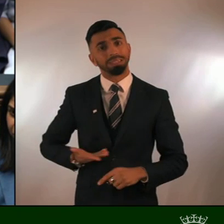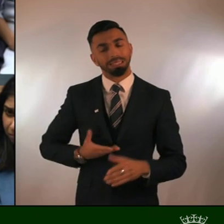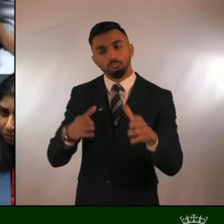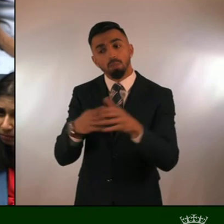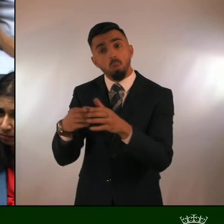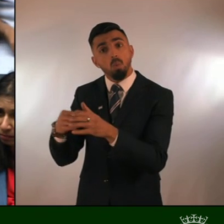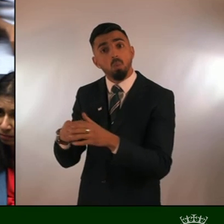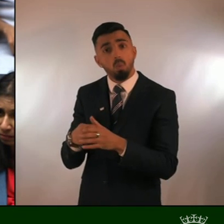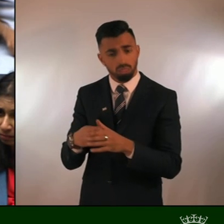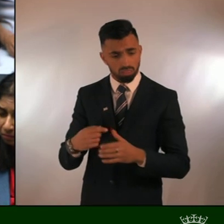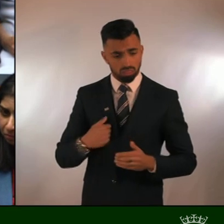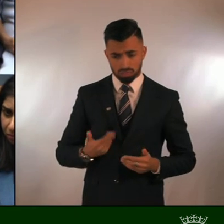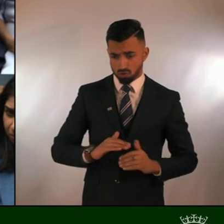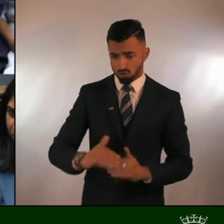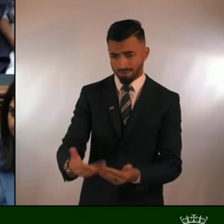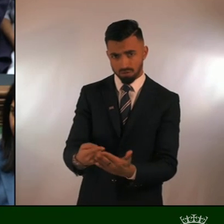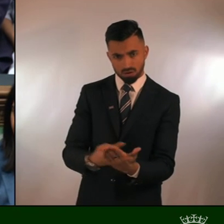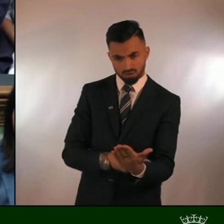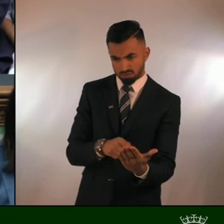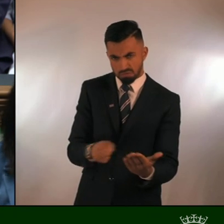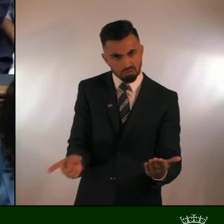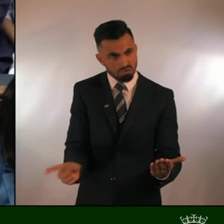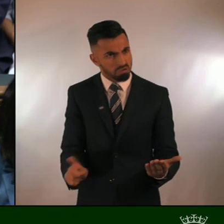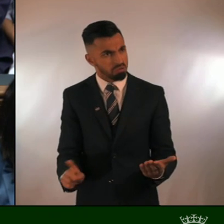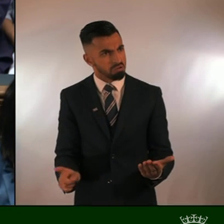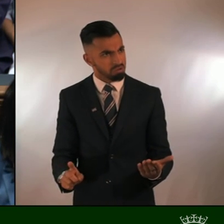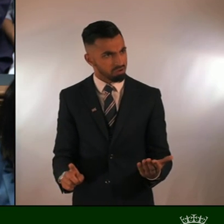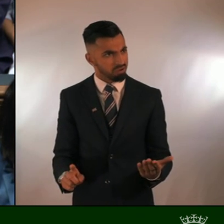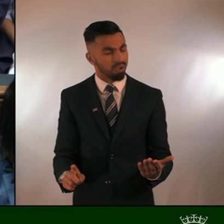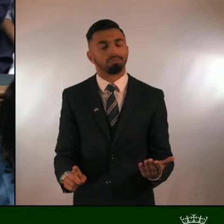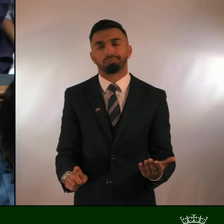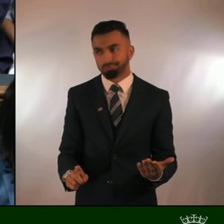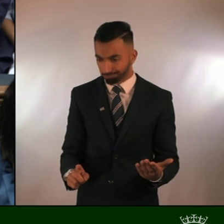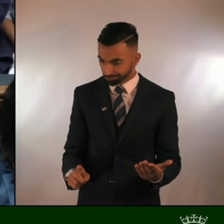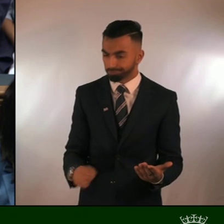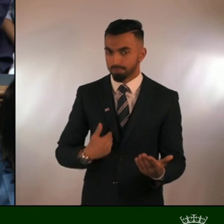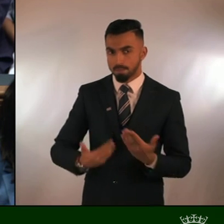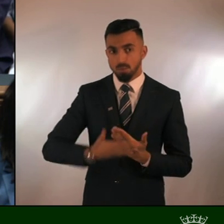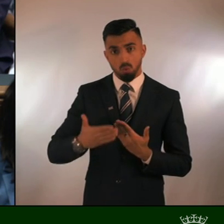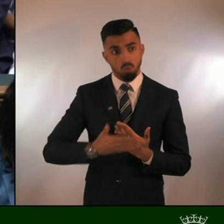So to support them to manage their fixed costs, I am going to go a step further.